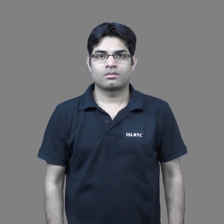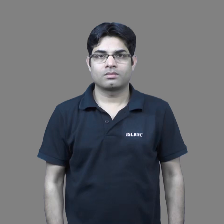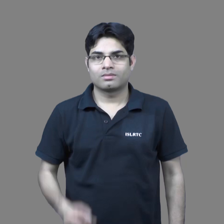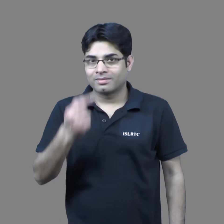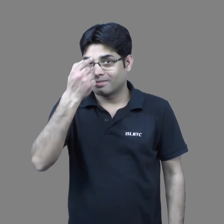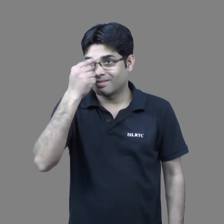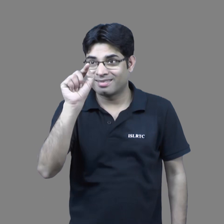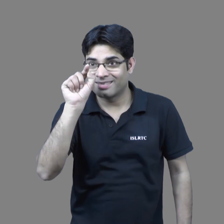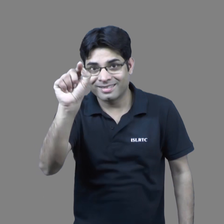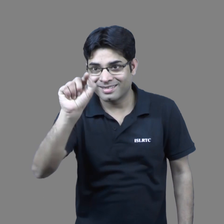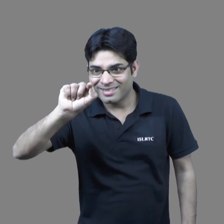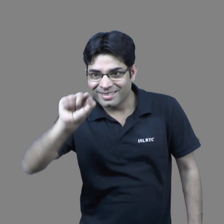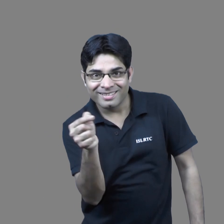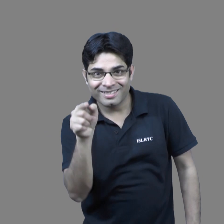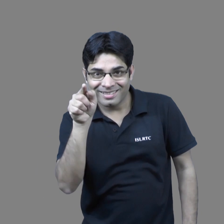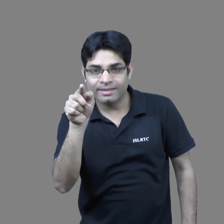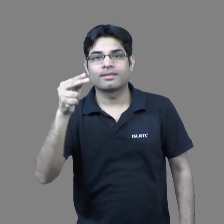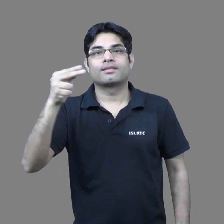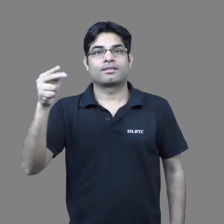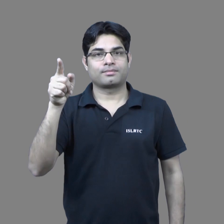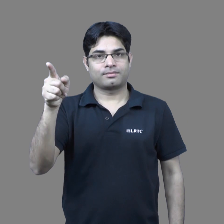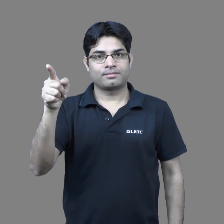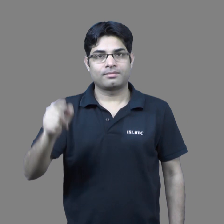Semicolon